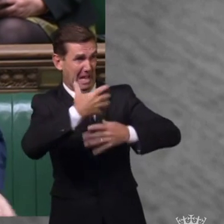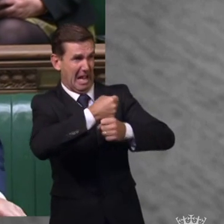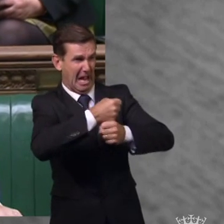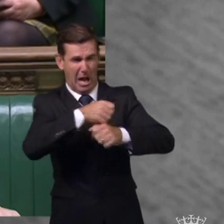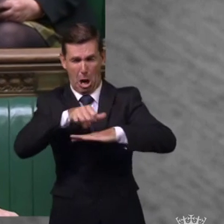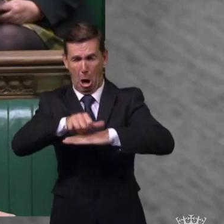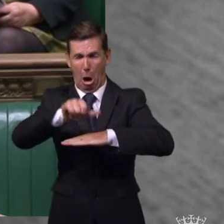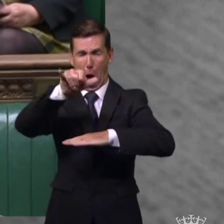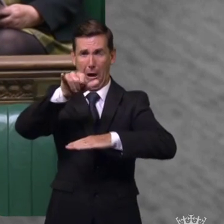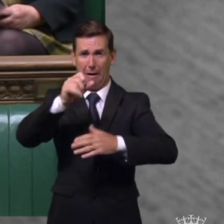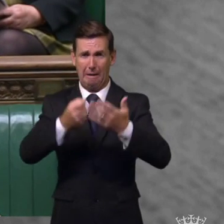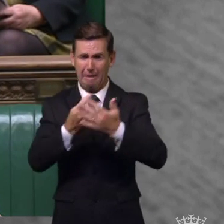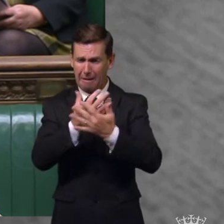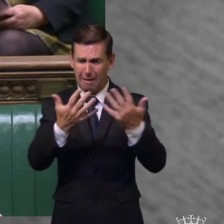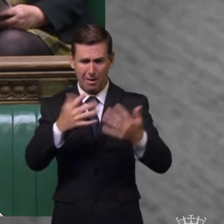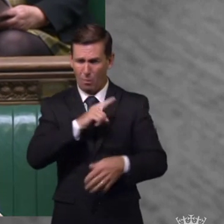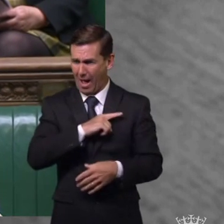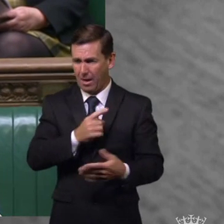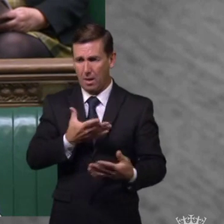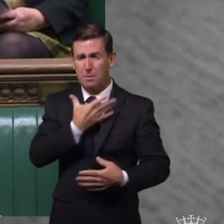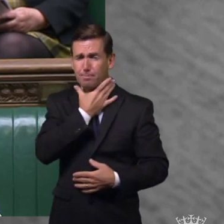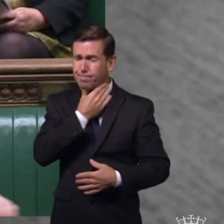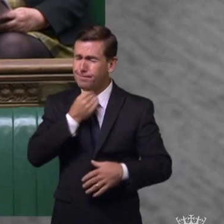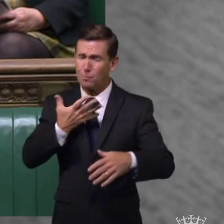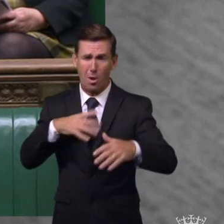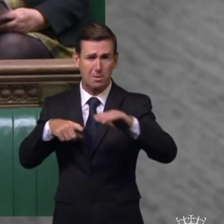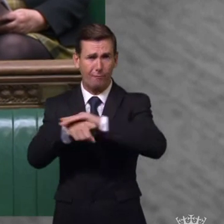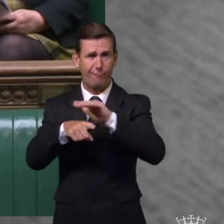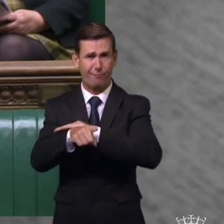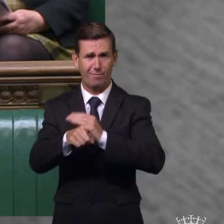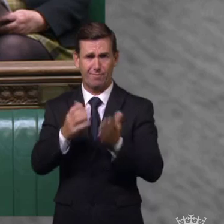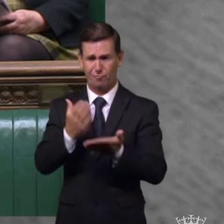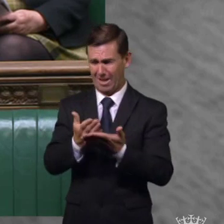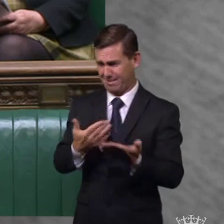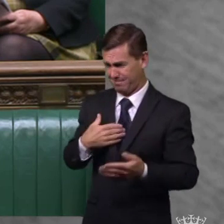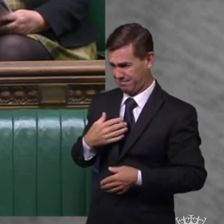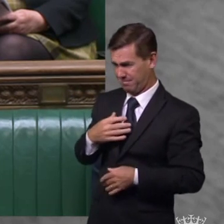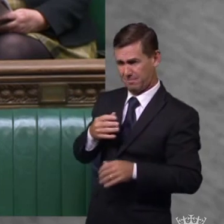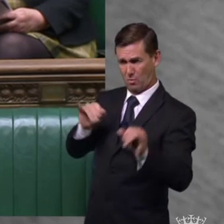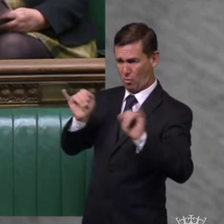We face new threats to our security and an appalling humanitarian crisis.